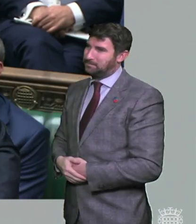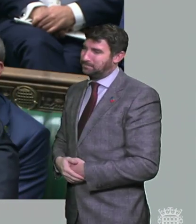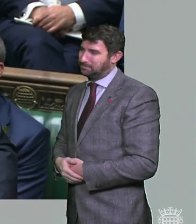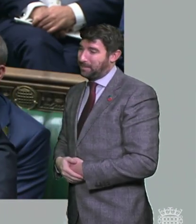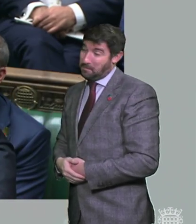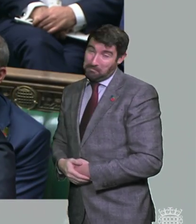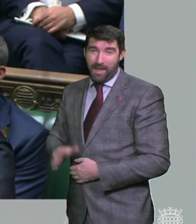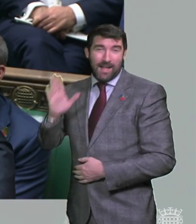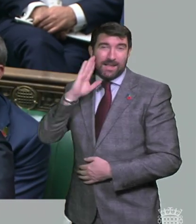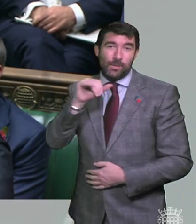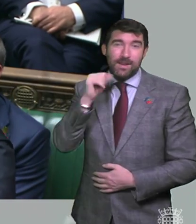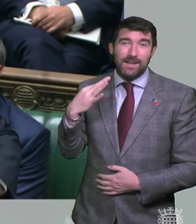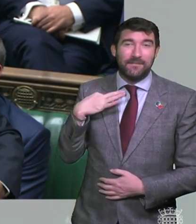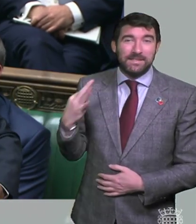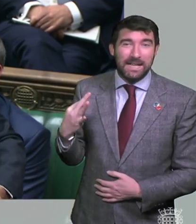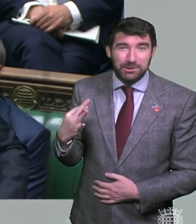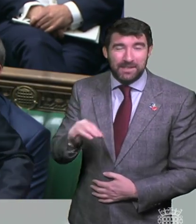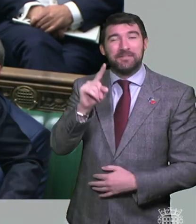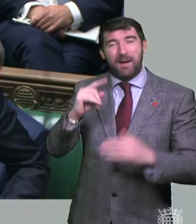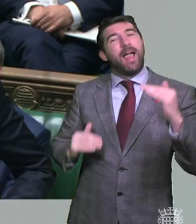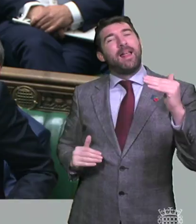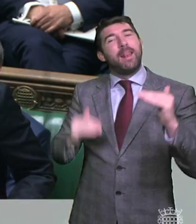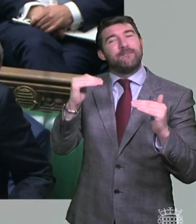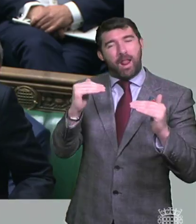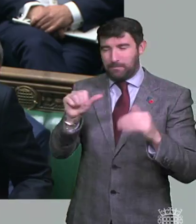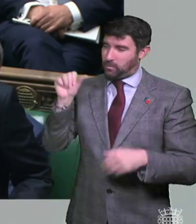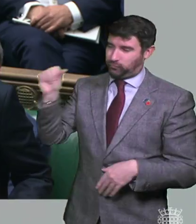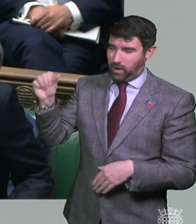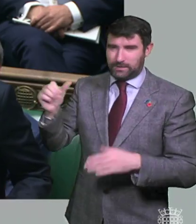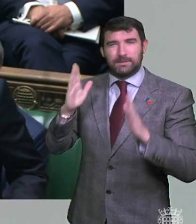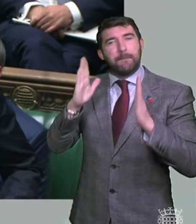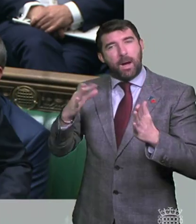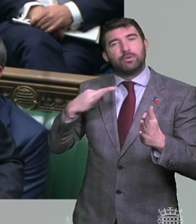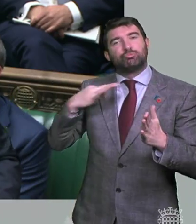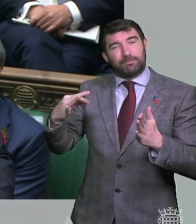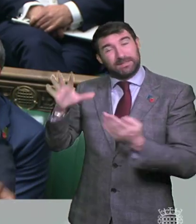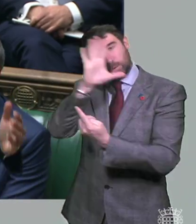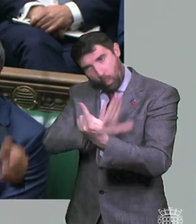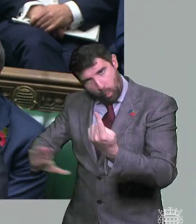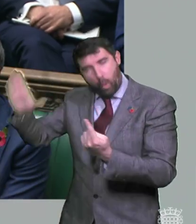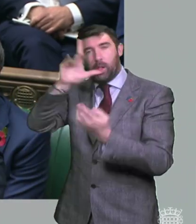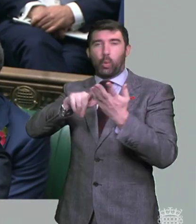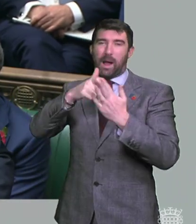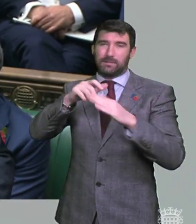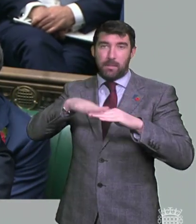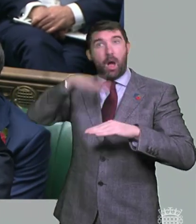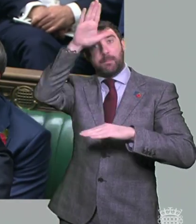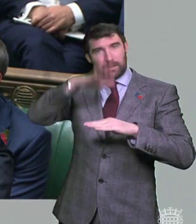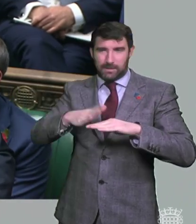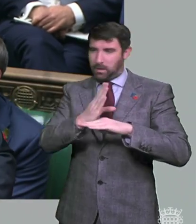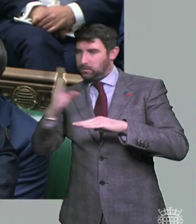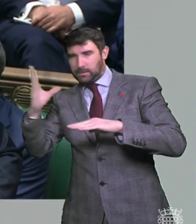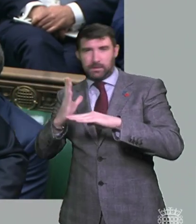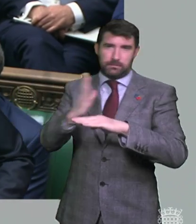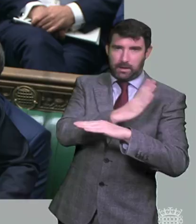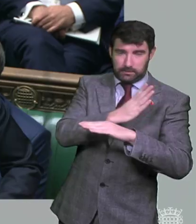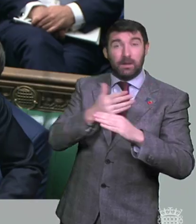I agree with my honourable Friend that levelling up has to deliver for communities in every corner of the United Kingdom, including southern coastal communities.